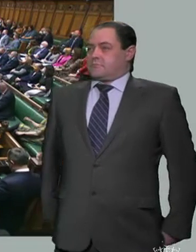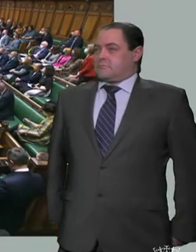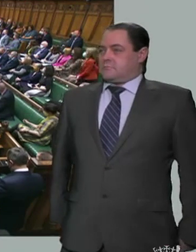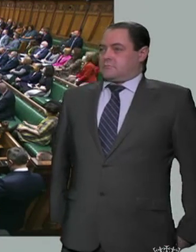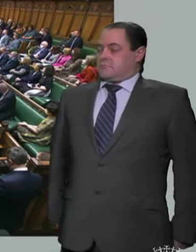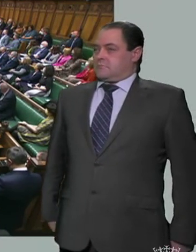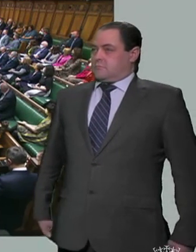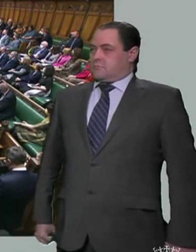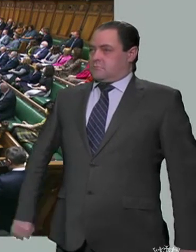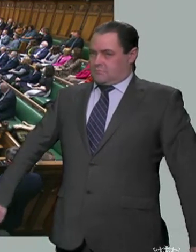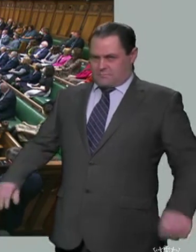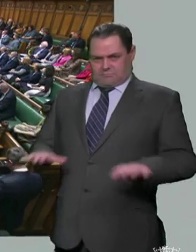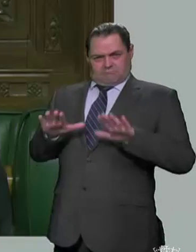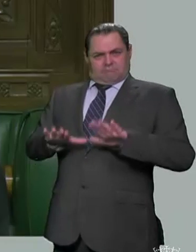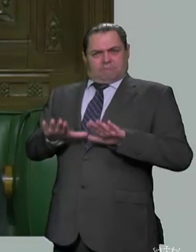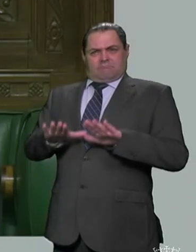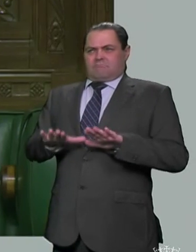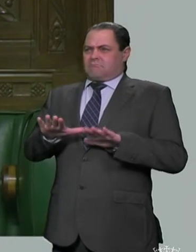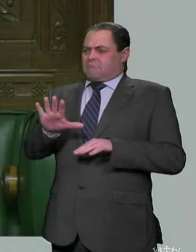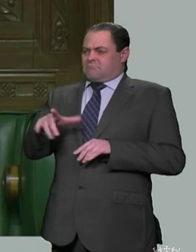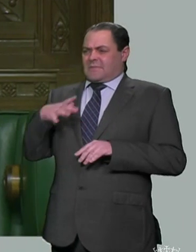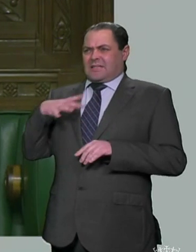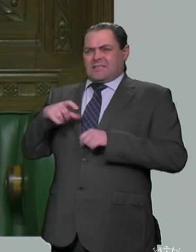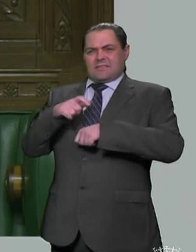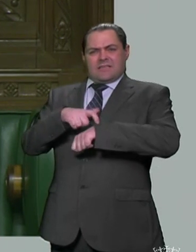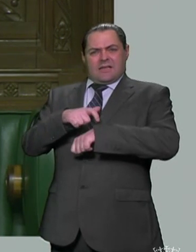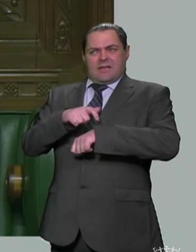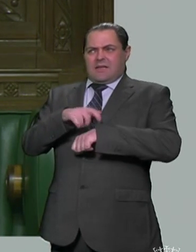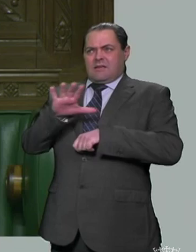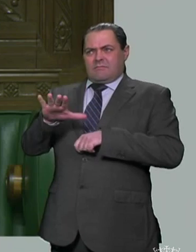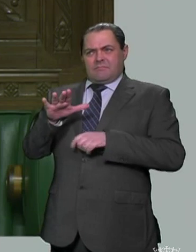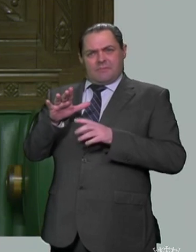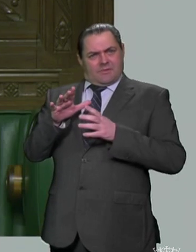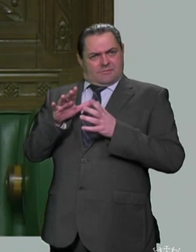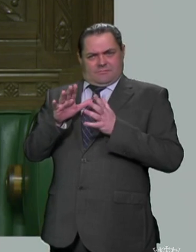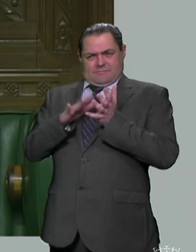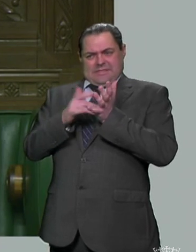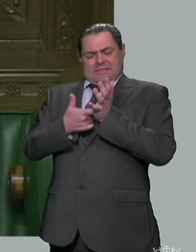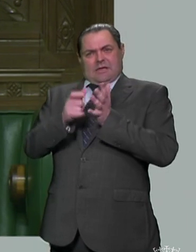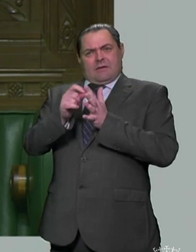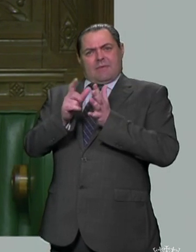You want more? You won’t get more at this rate, will you? Mr Penrose has been waiting patiently.